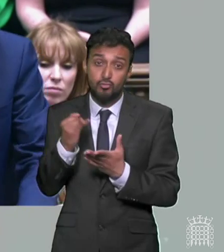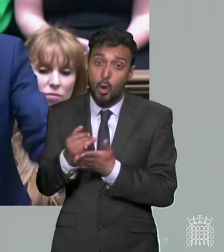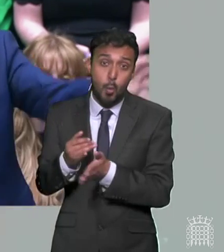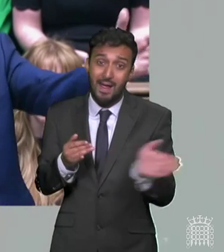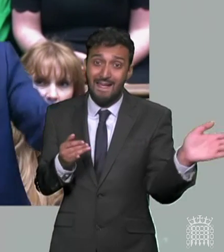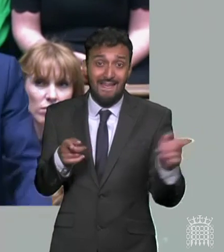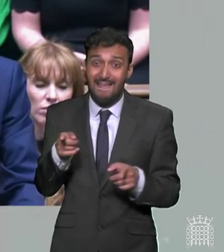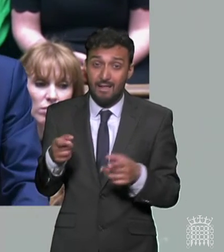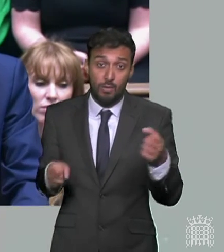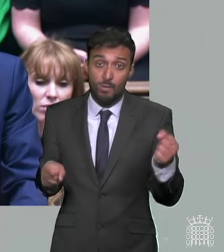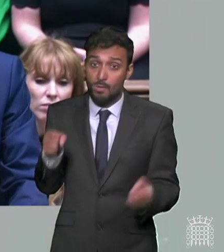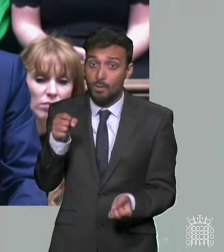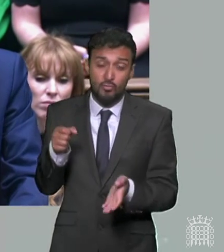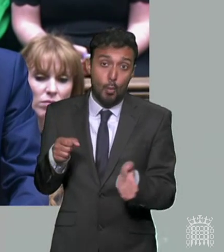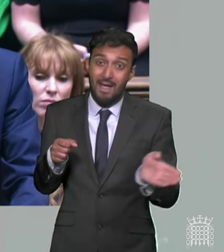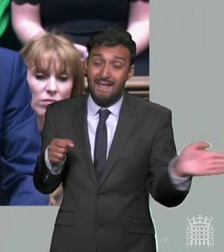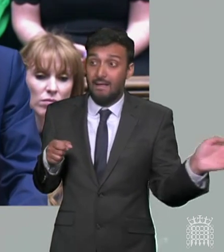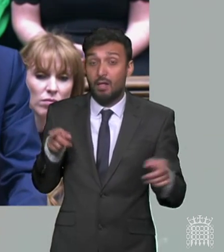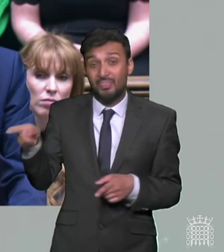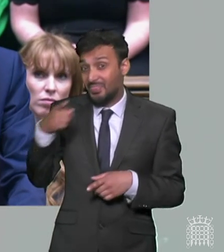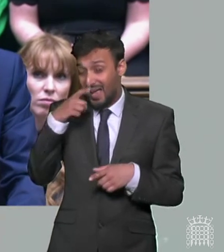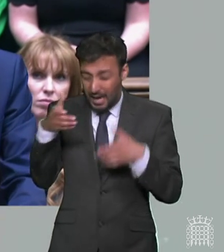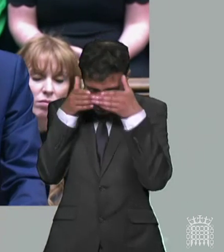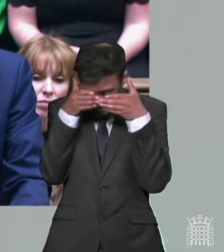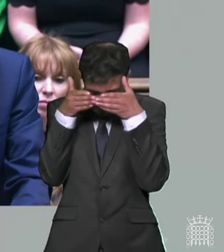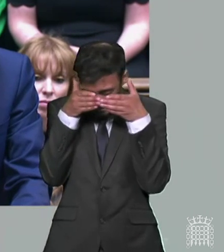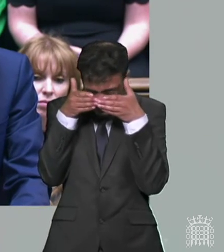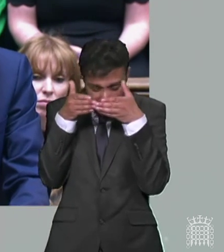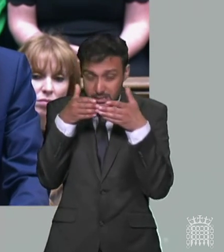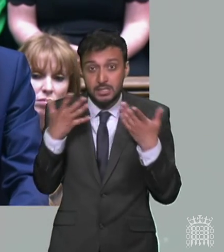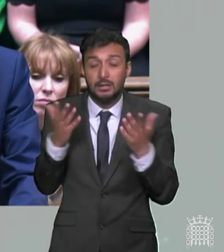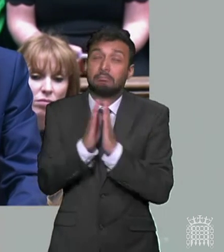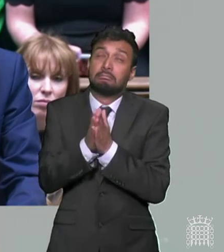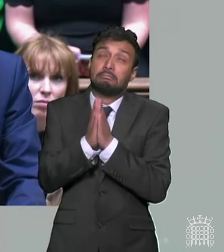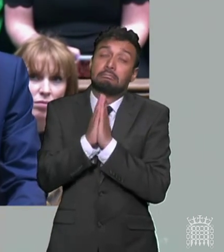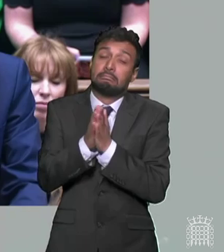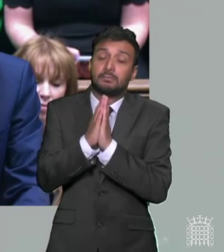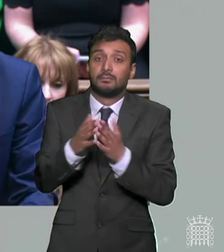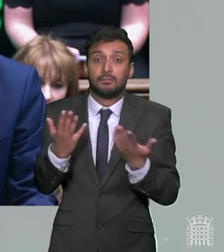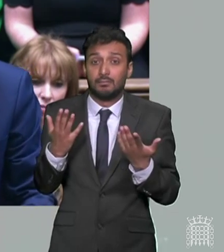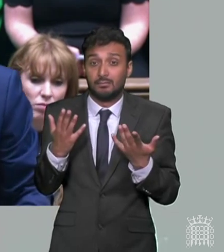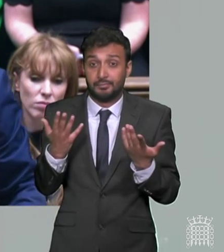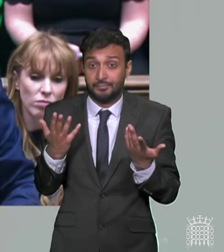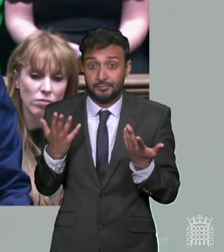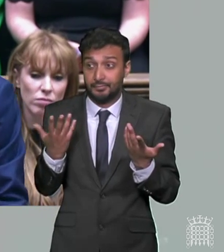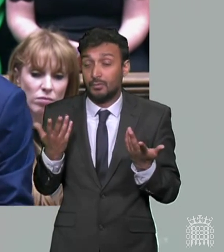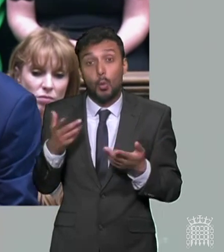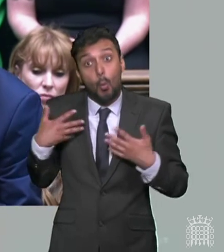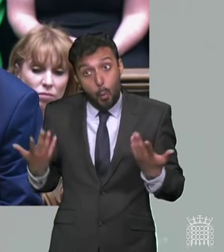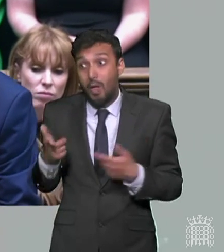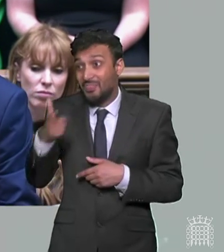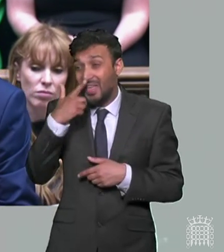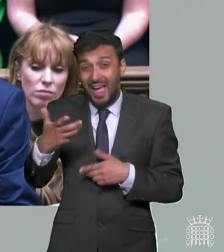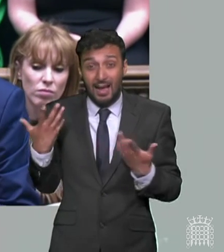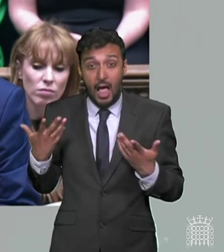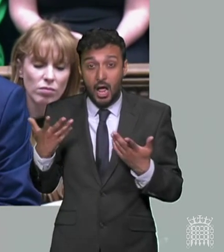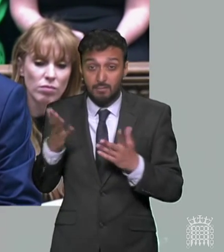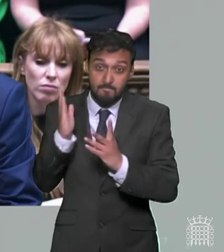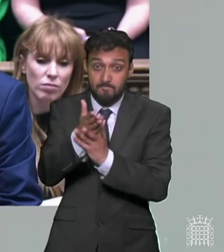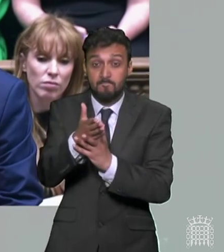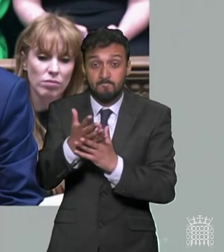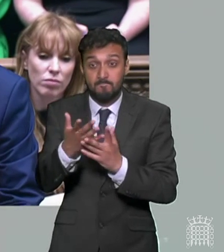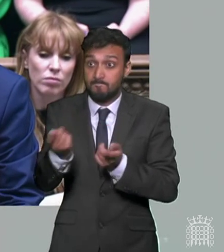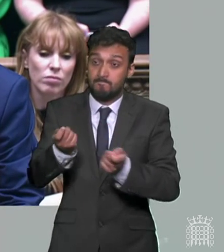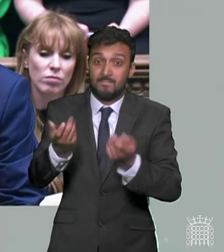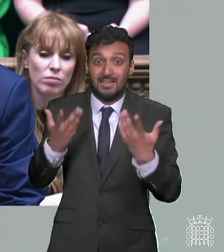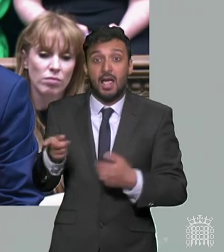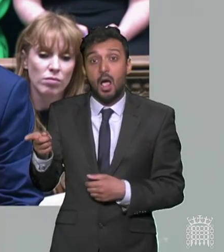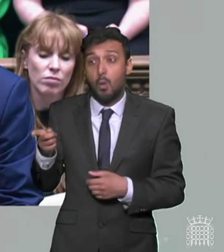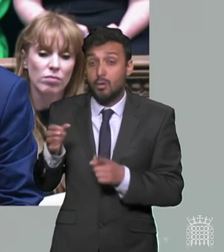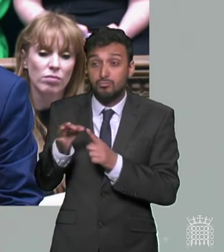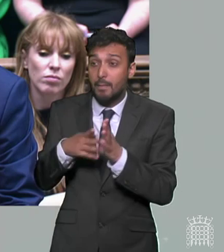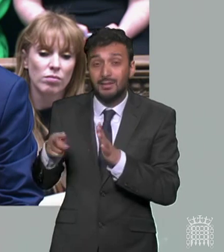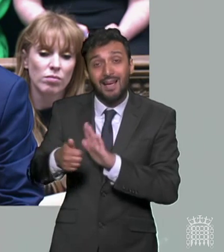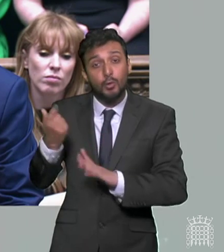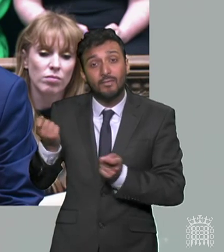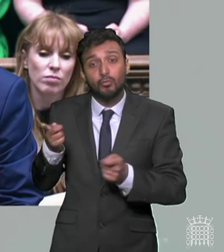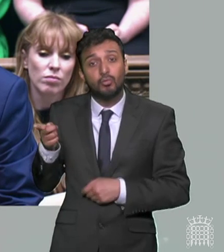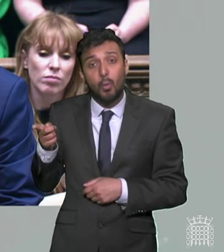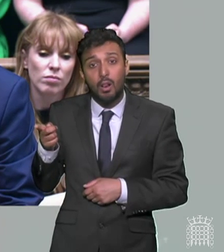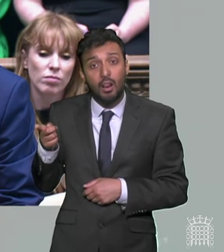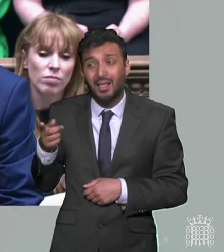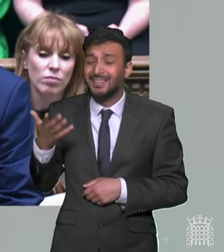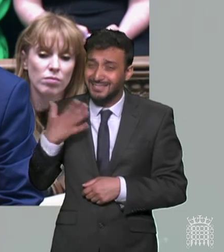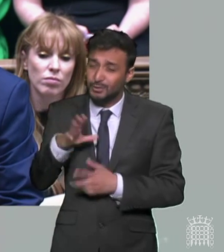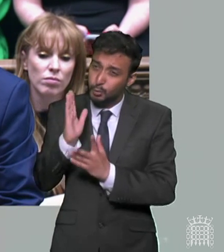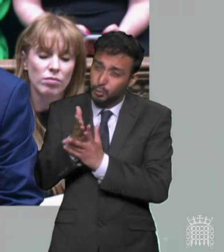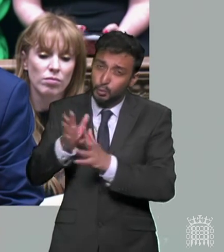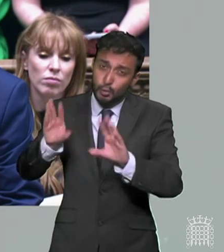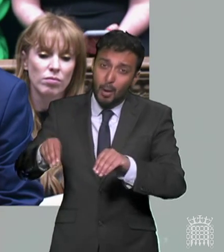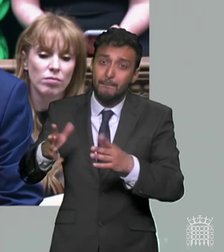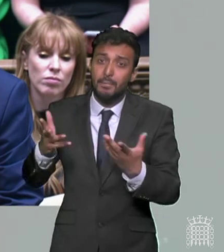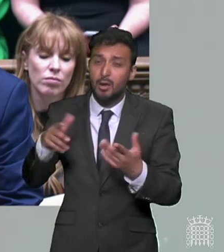Conservative Members can hide in the back seat, eyes covered, praying for a miracle, or they can act to stop this out-of-touch, out-of-control Prime Minister driving Britain towards disaster.